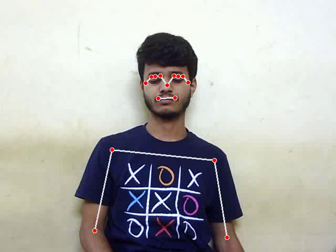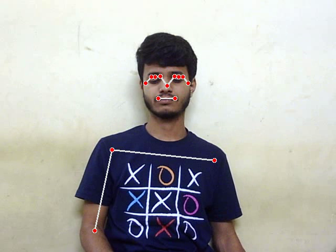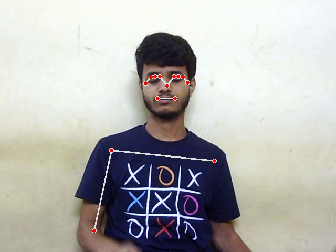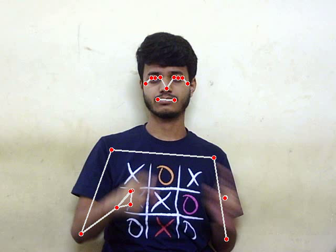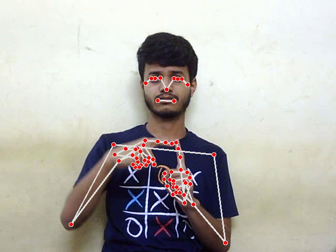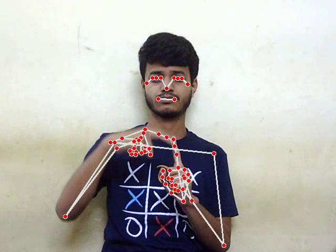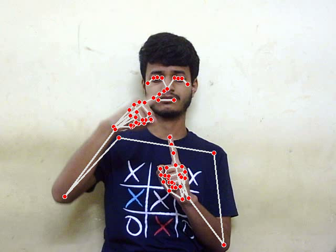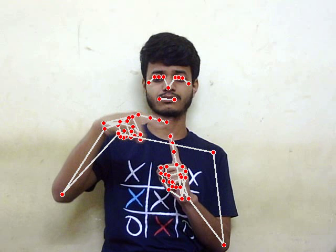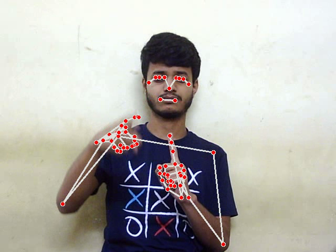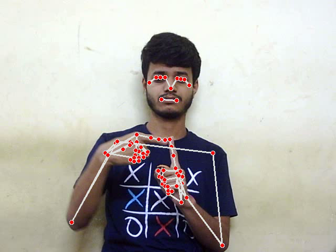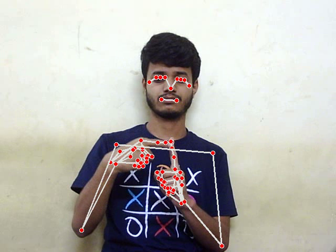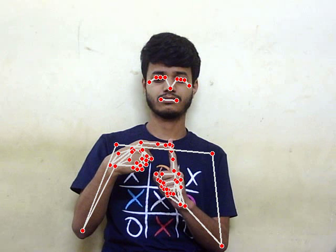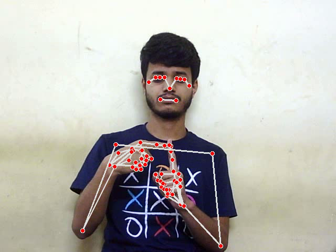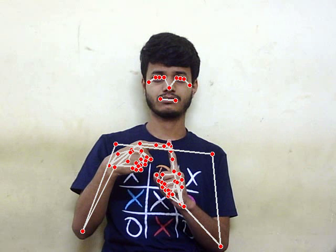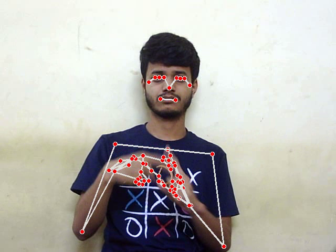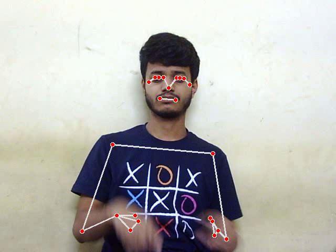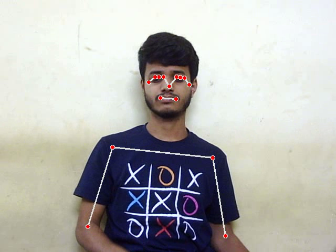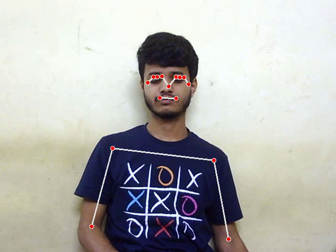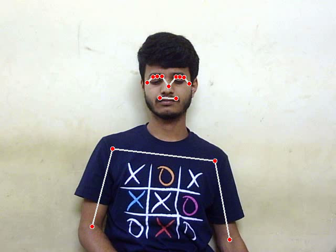when